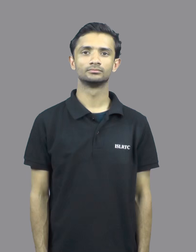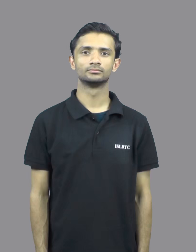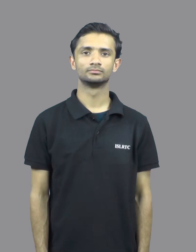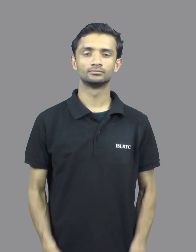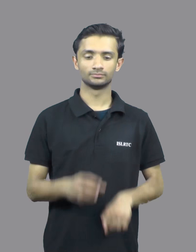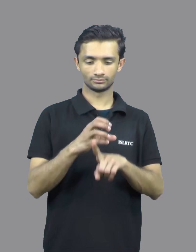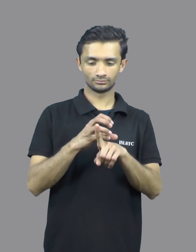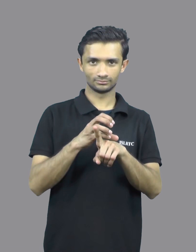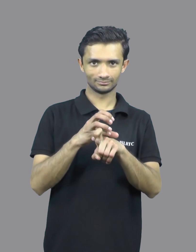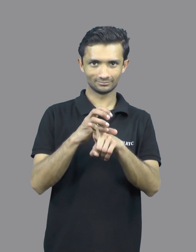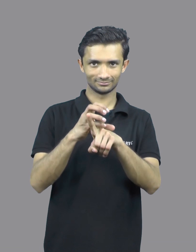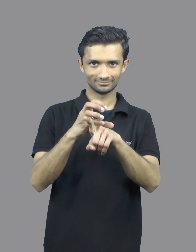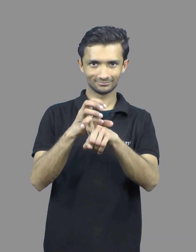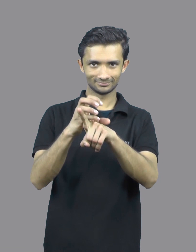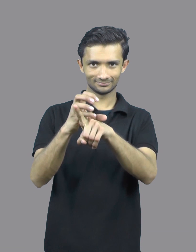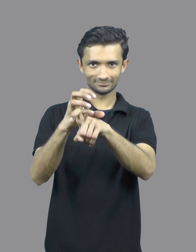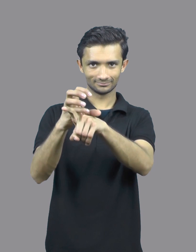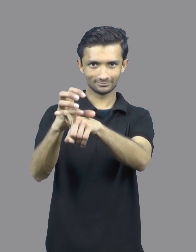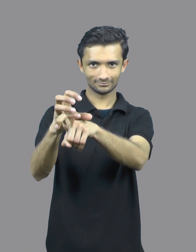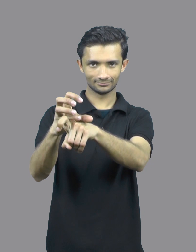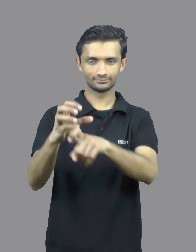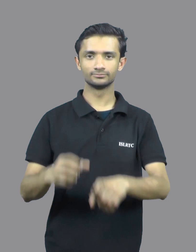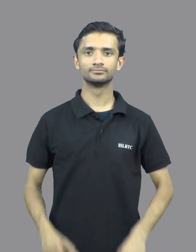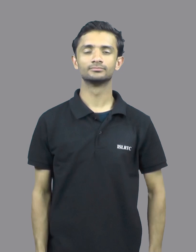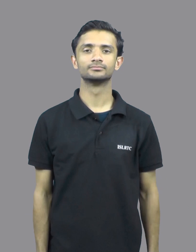Snail